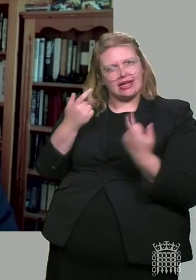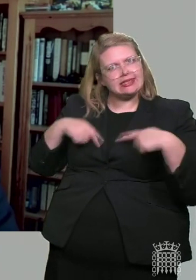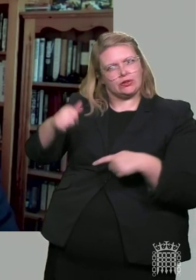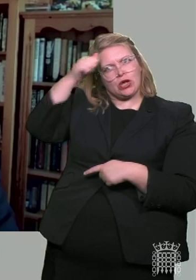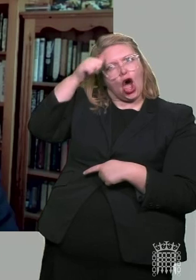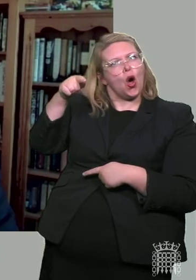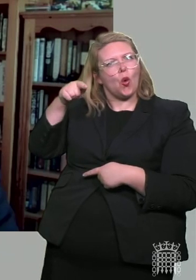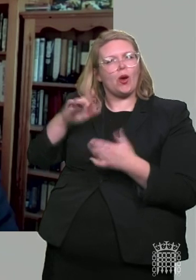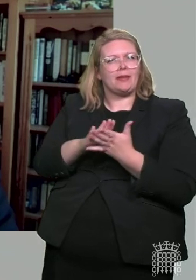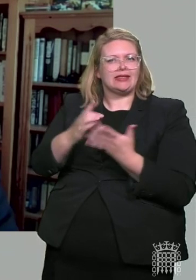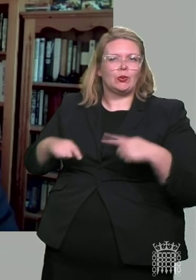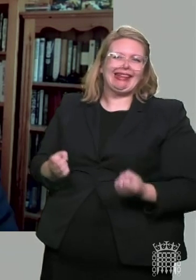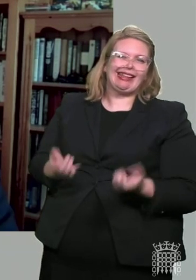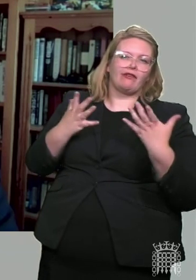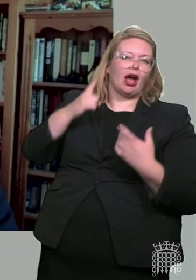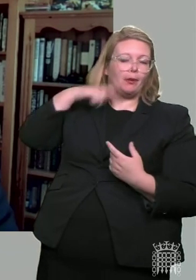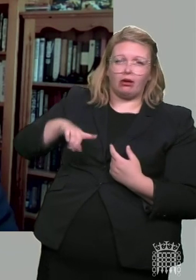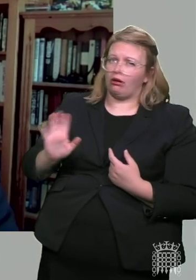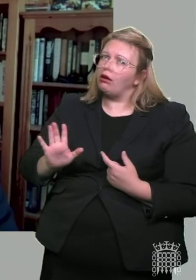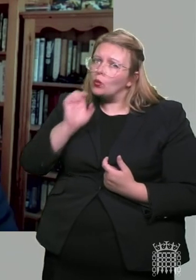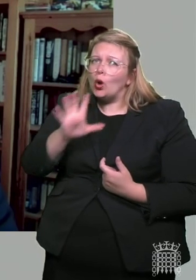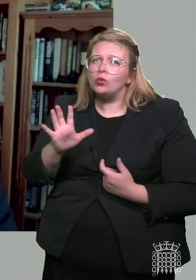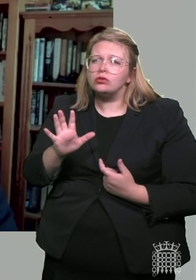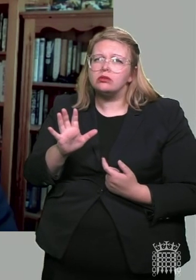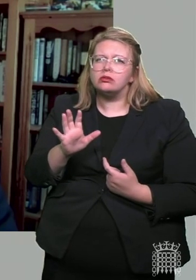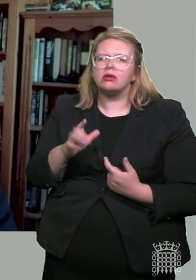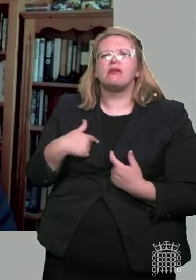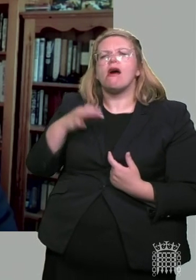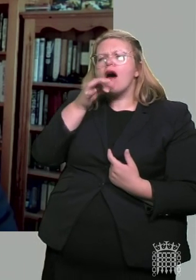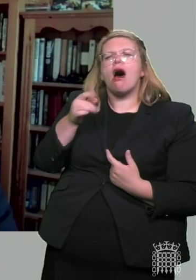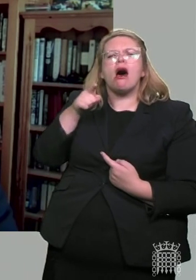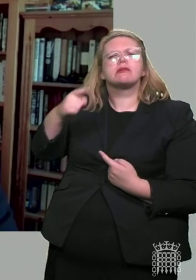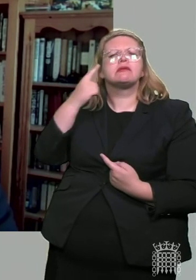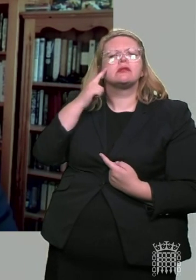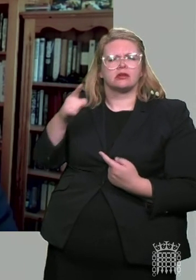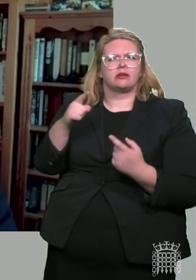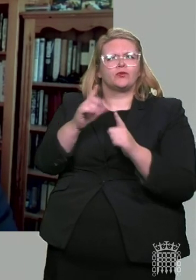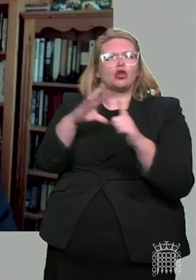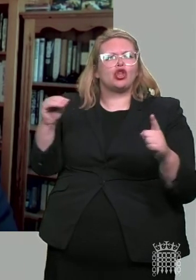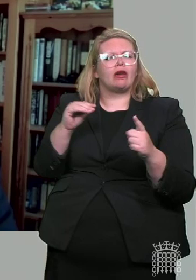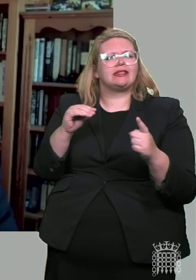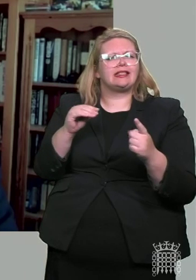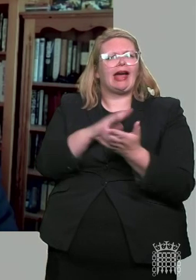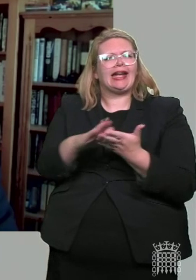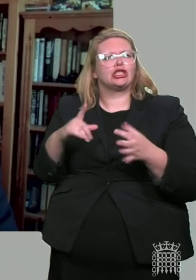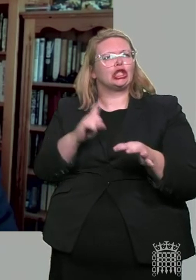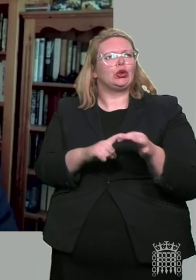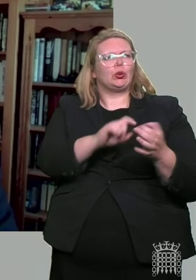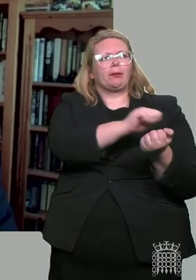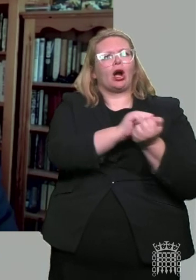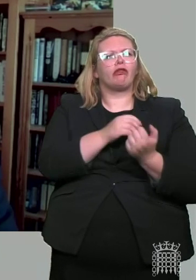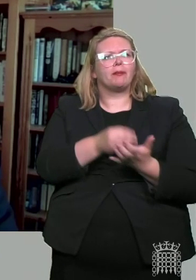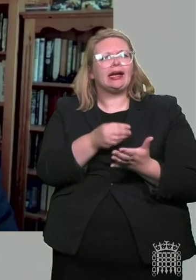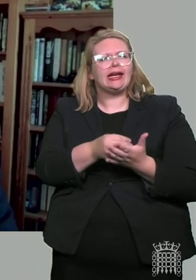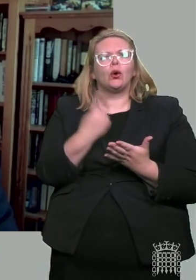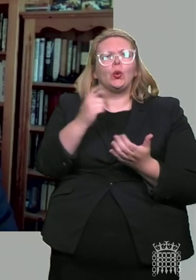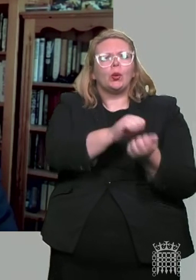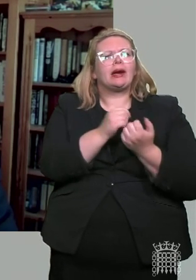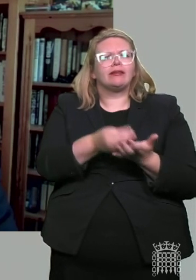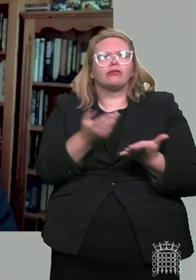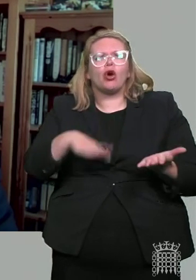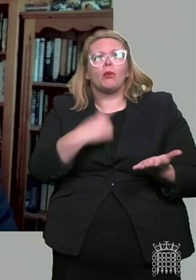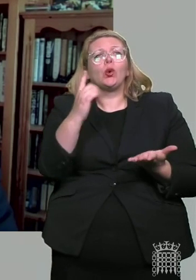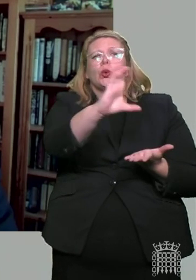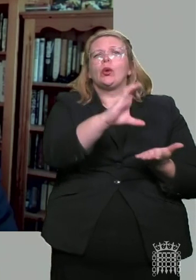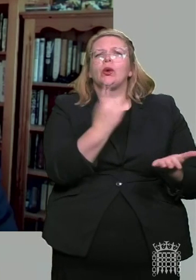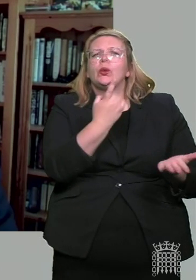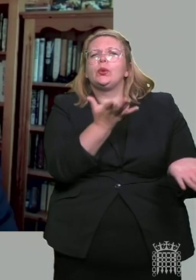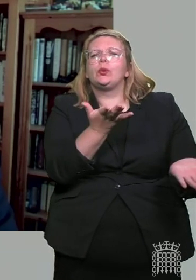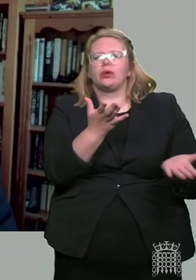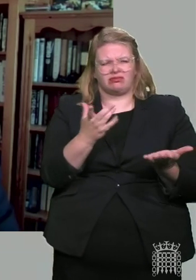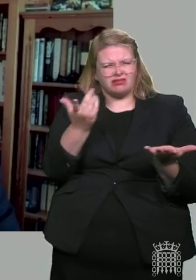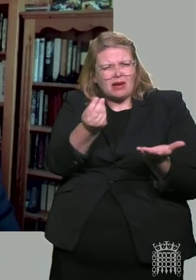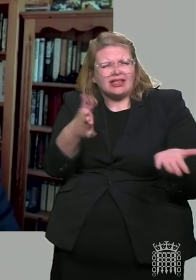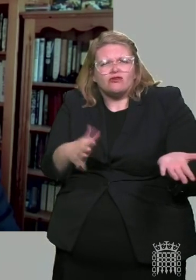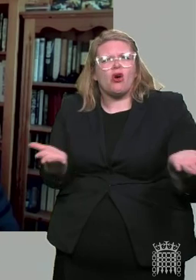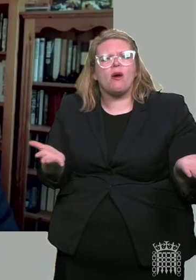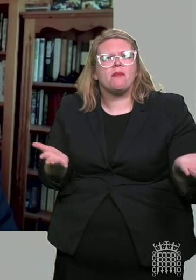When exactly was money funnelled through Tory HQ into his personal bank account, when did he pay back this money, was it an interest-free loan, and who are the donor or donors who originally funded it?